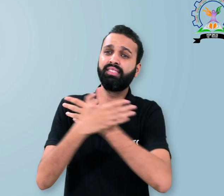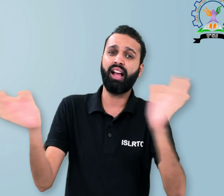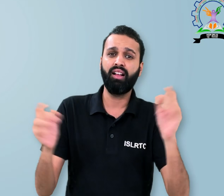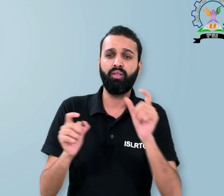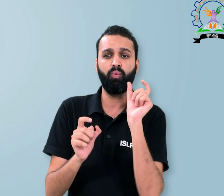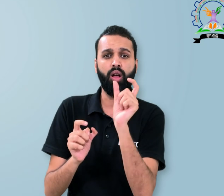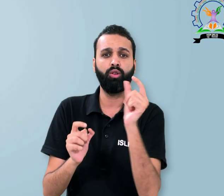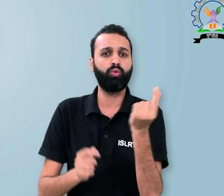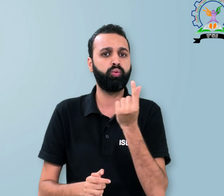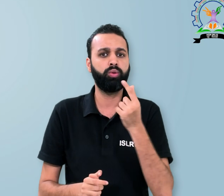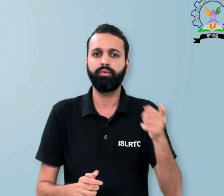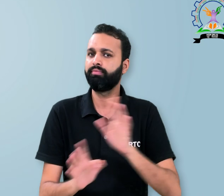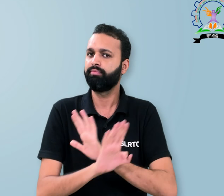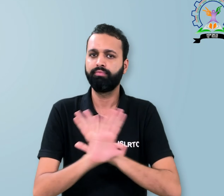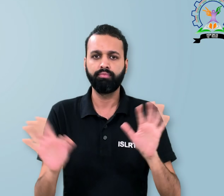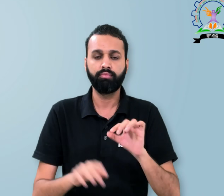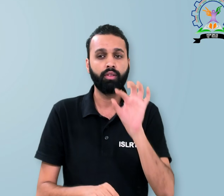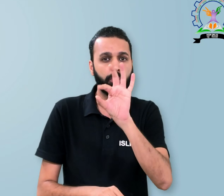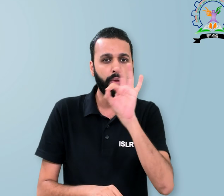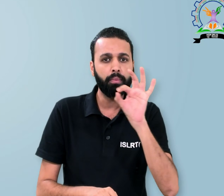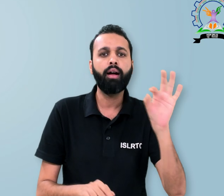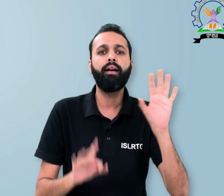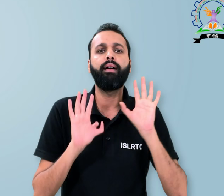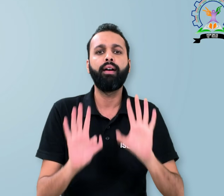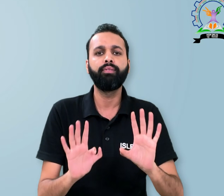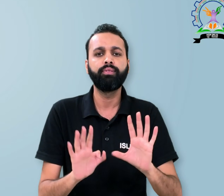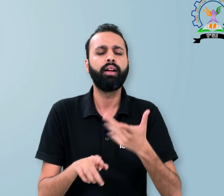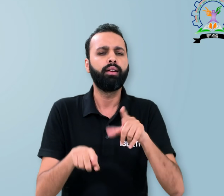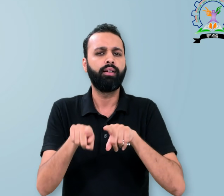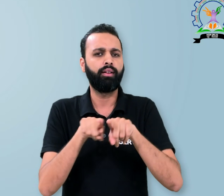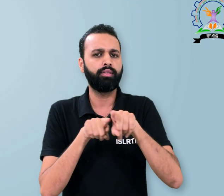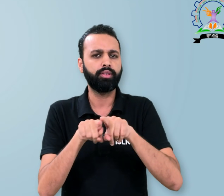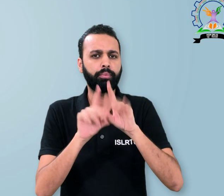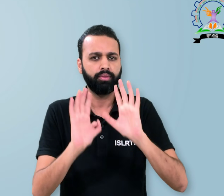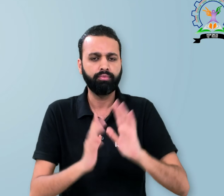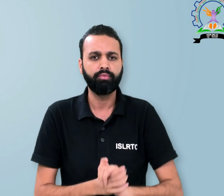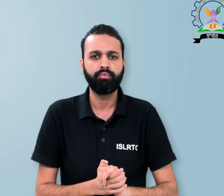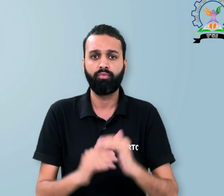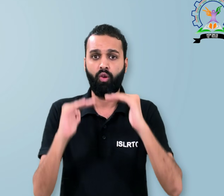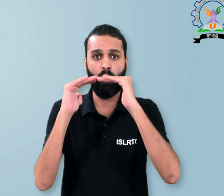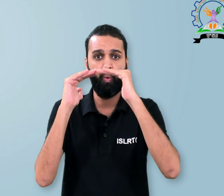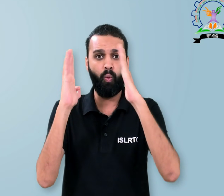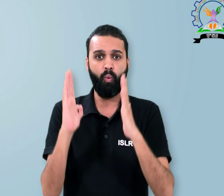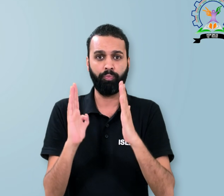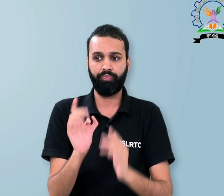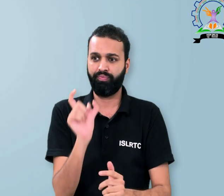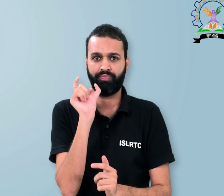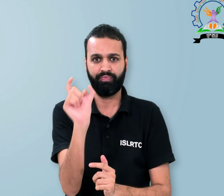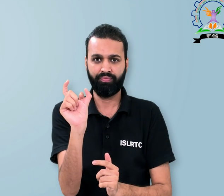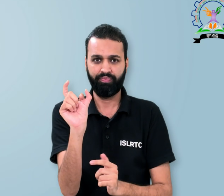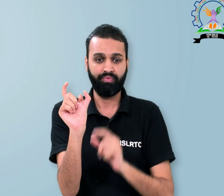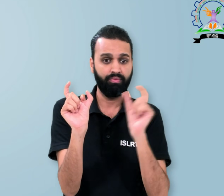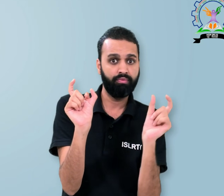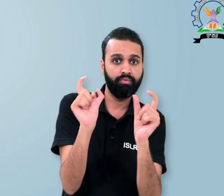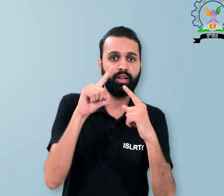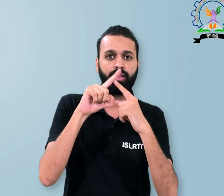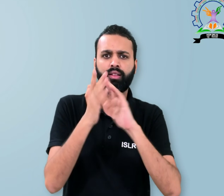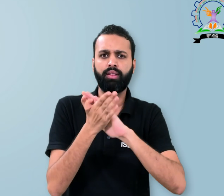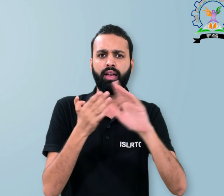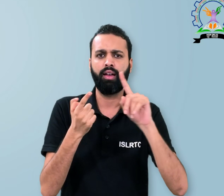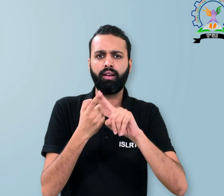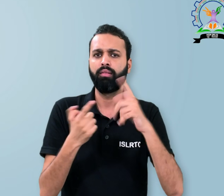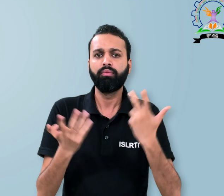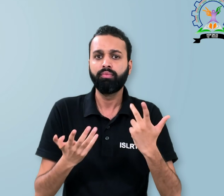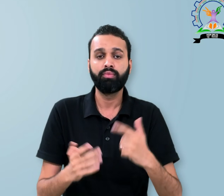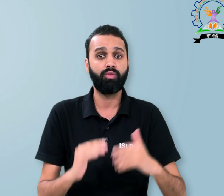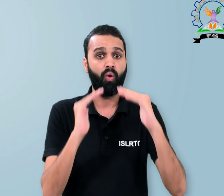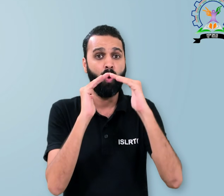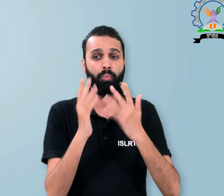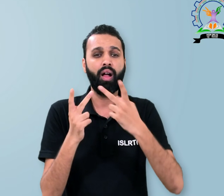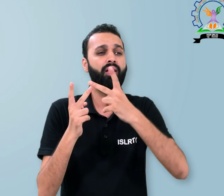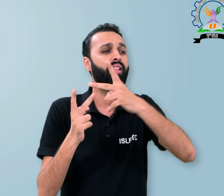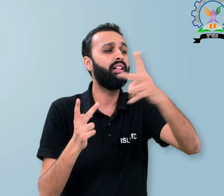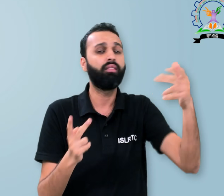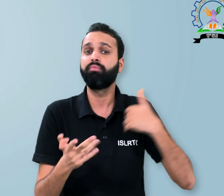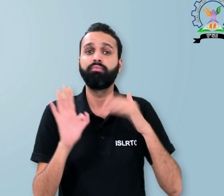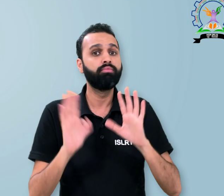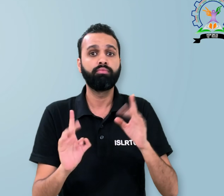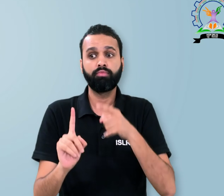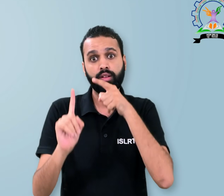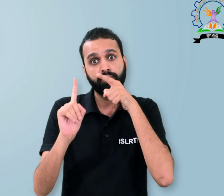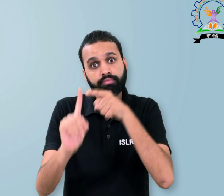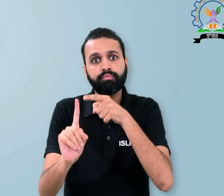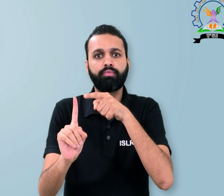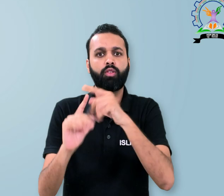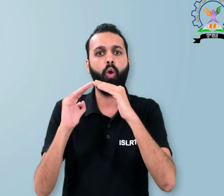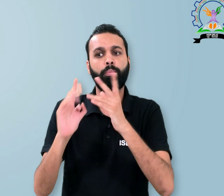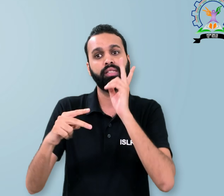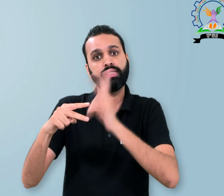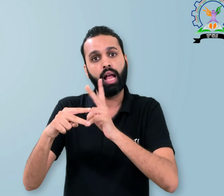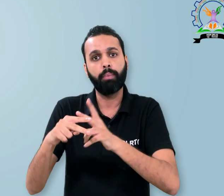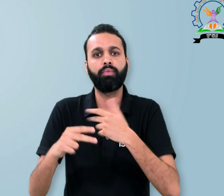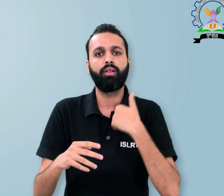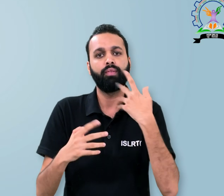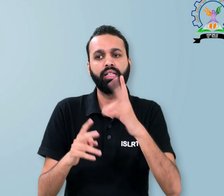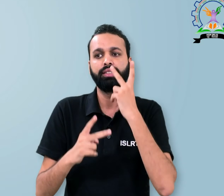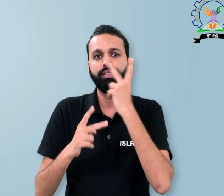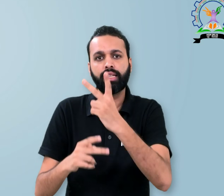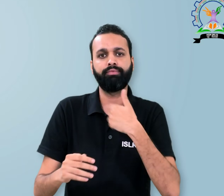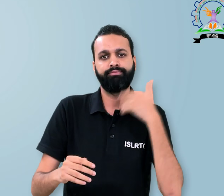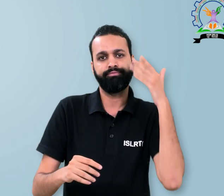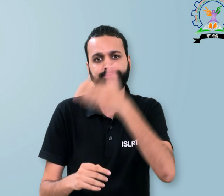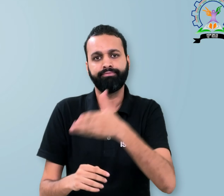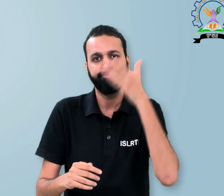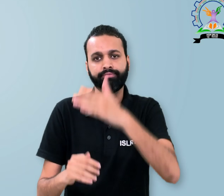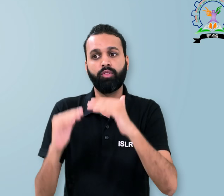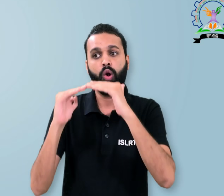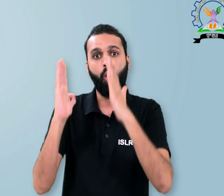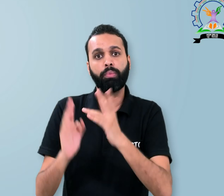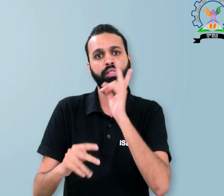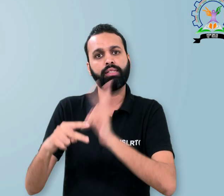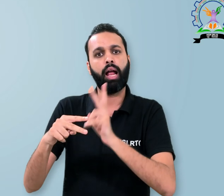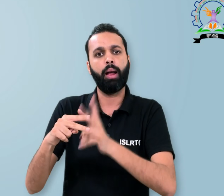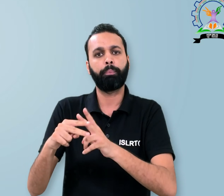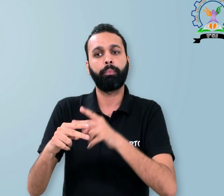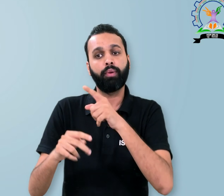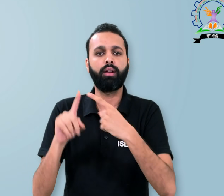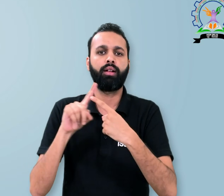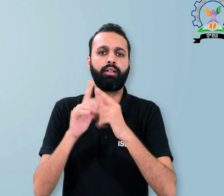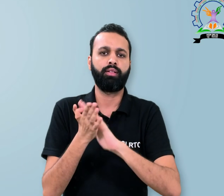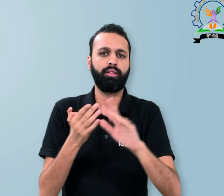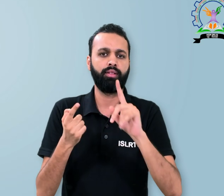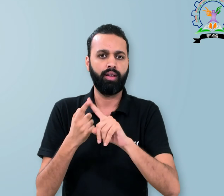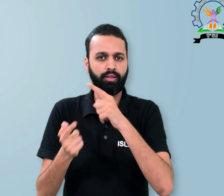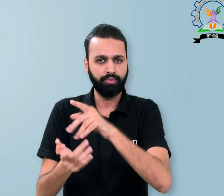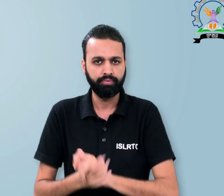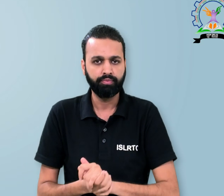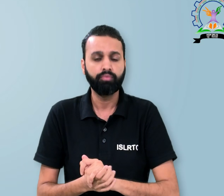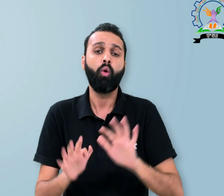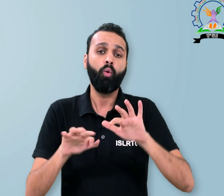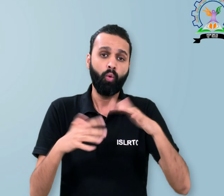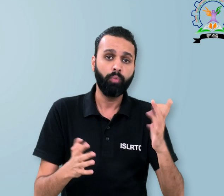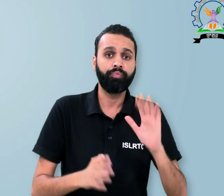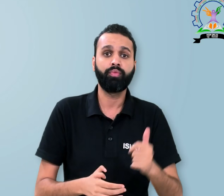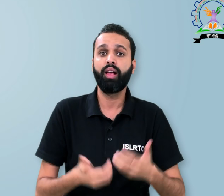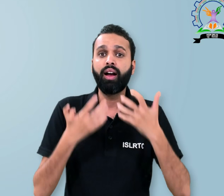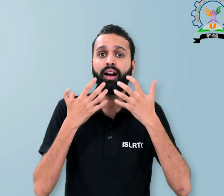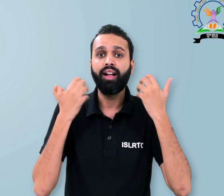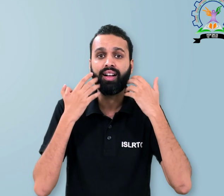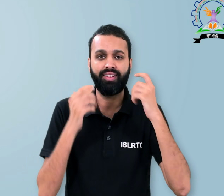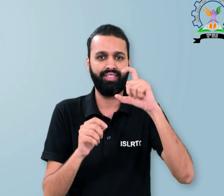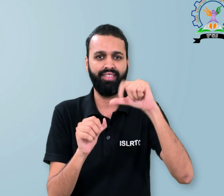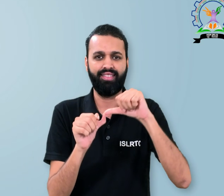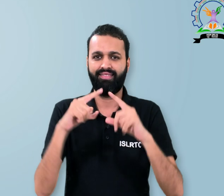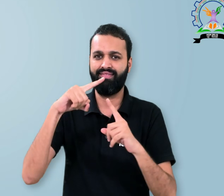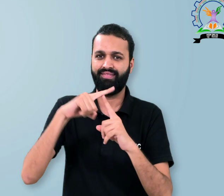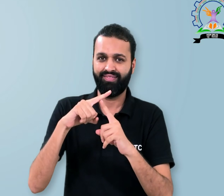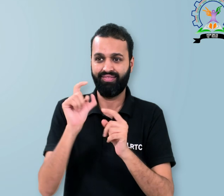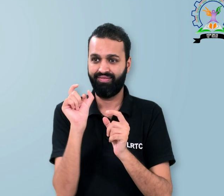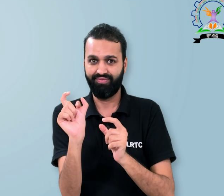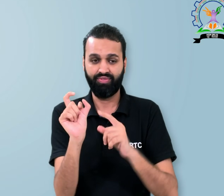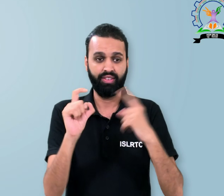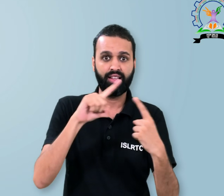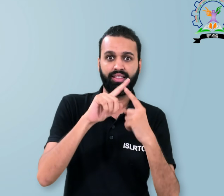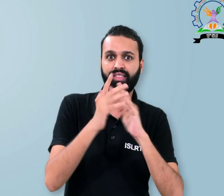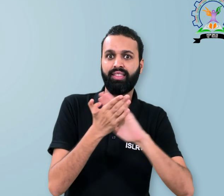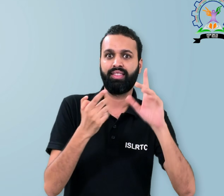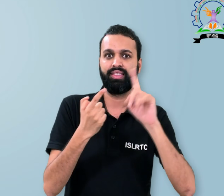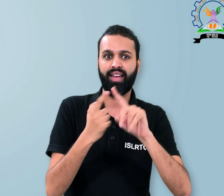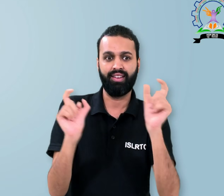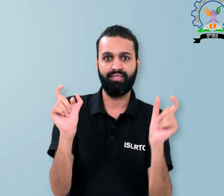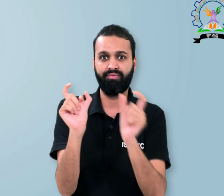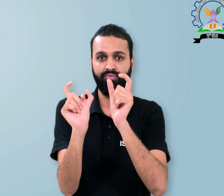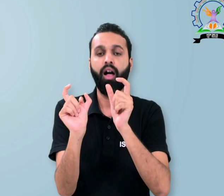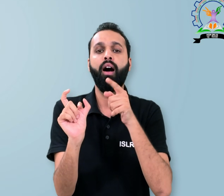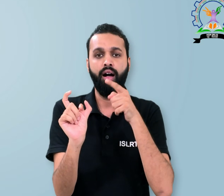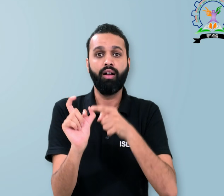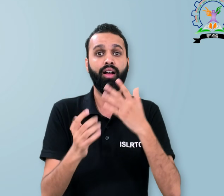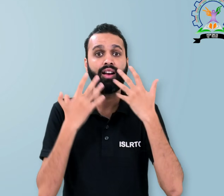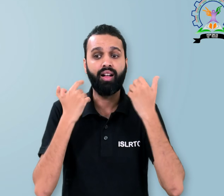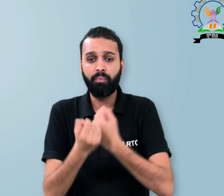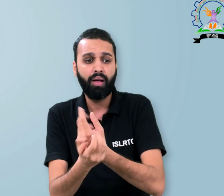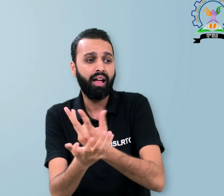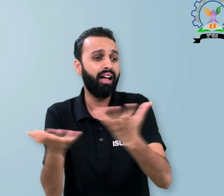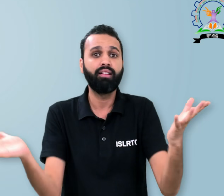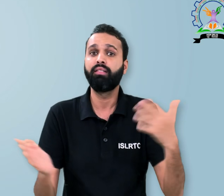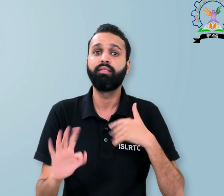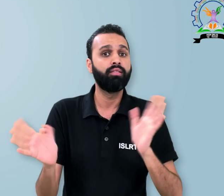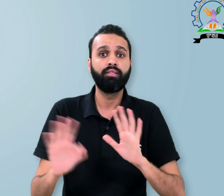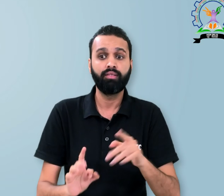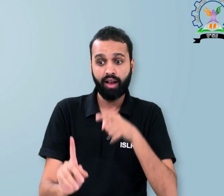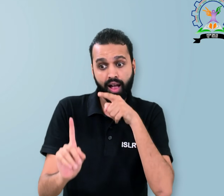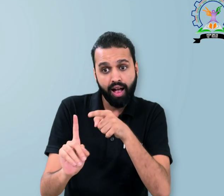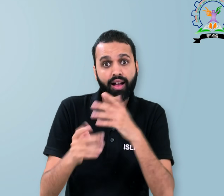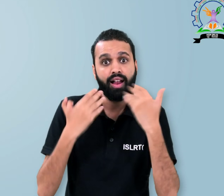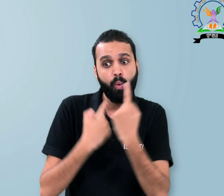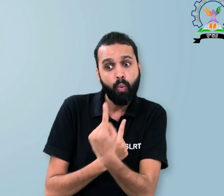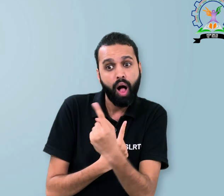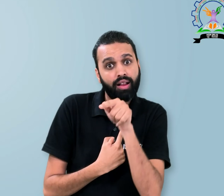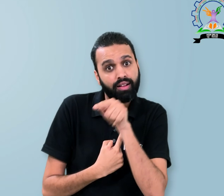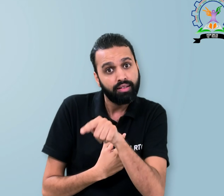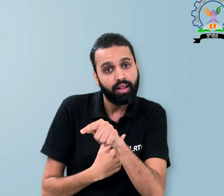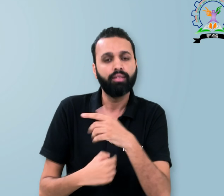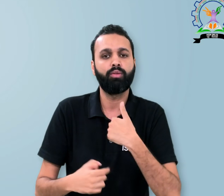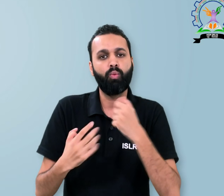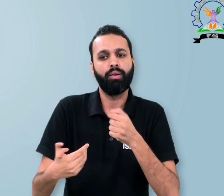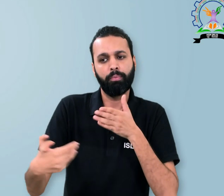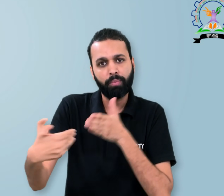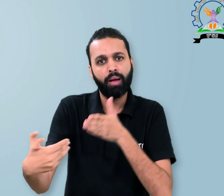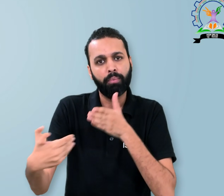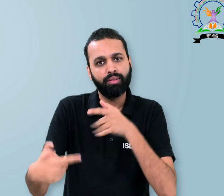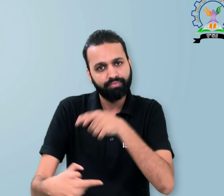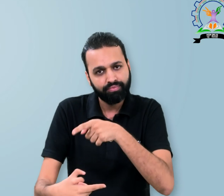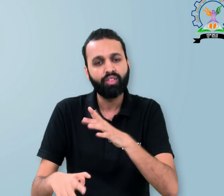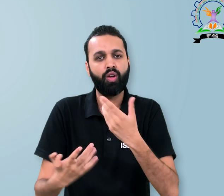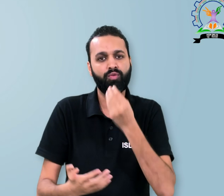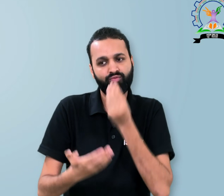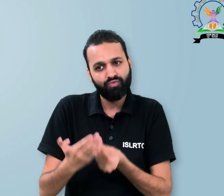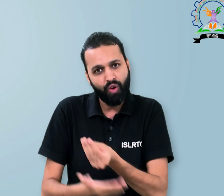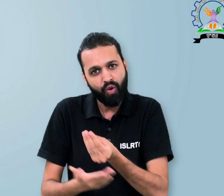Example : The house has three bedrooms and two bathrooms. This means I am talking about this specific house that I saw before and not any other random house. Another example : The cat is healthy. Here I am talking about one specific cat and not any cat. It could be that I saw this cat before or I fed it.